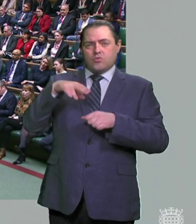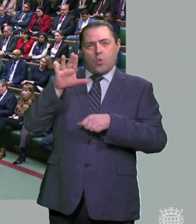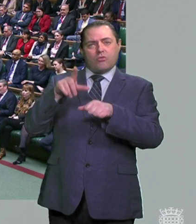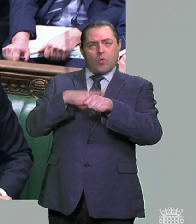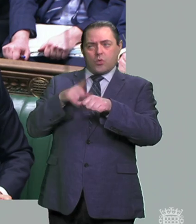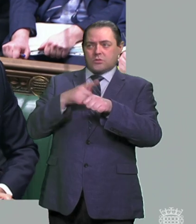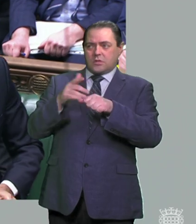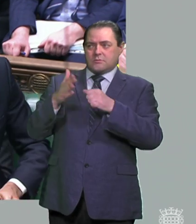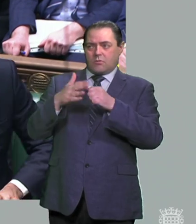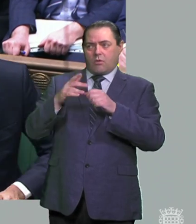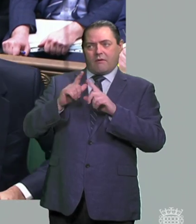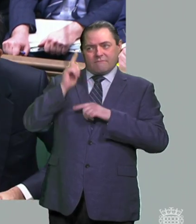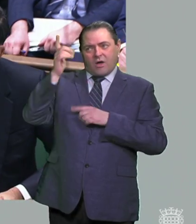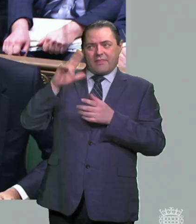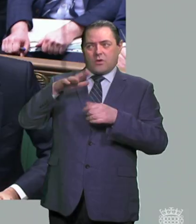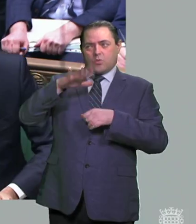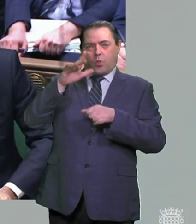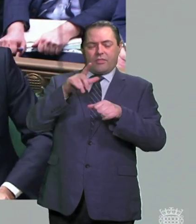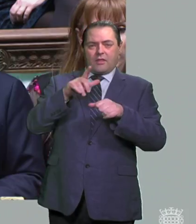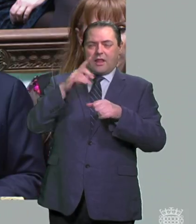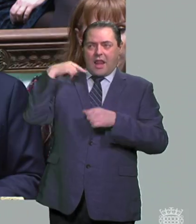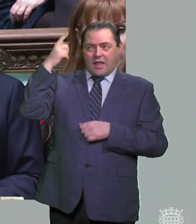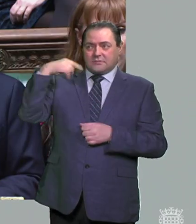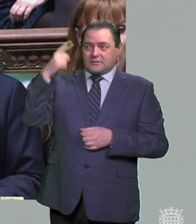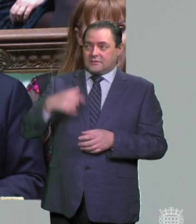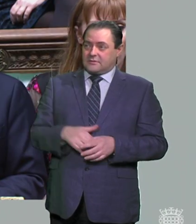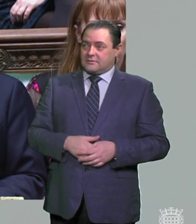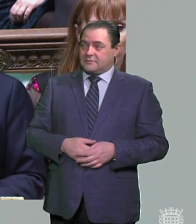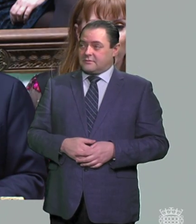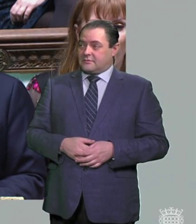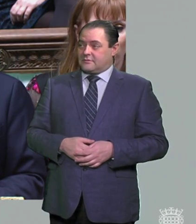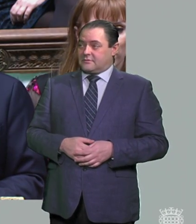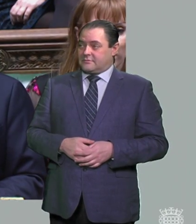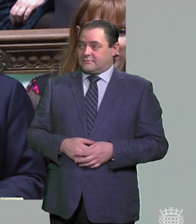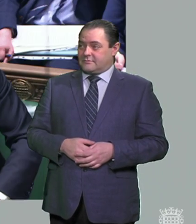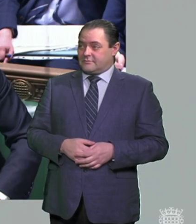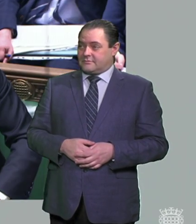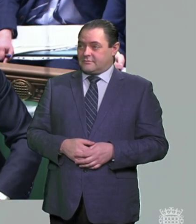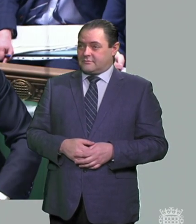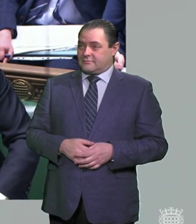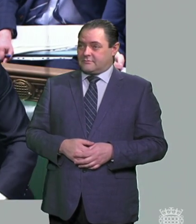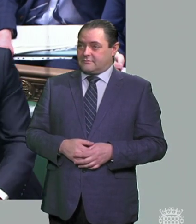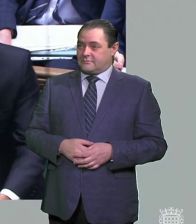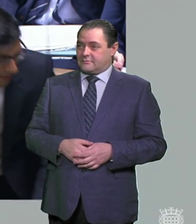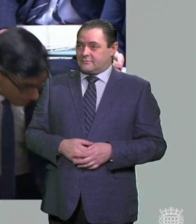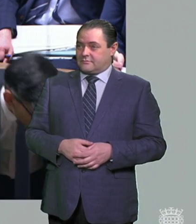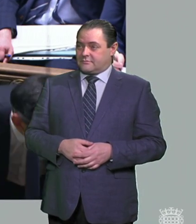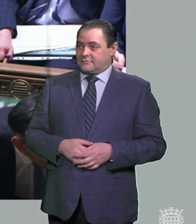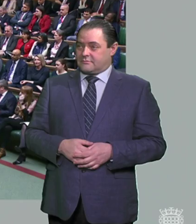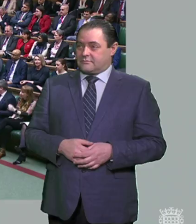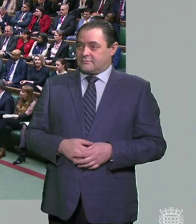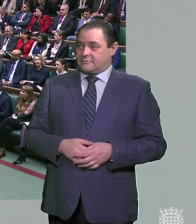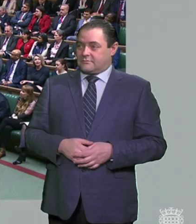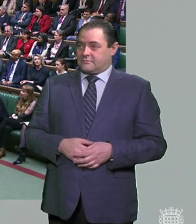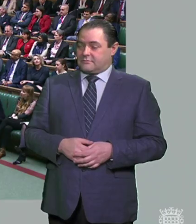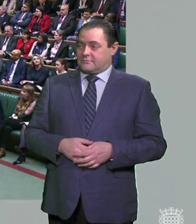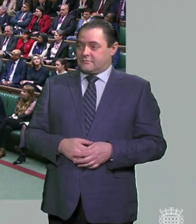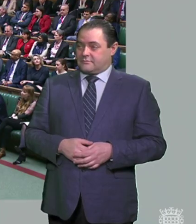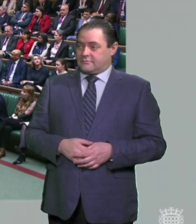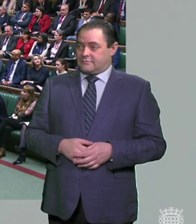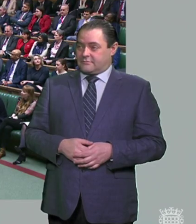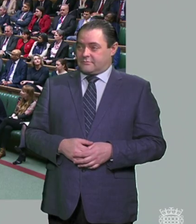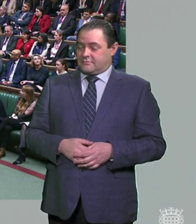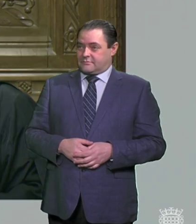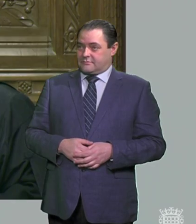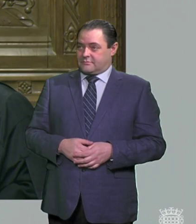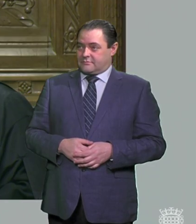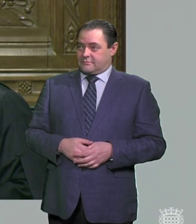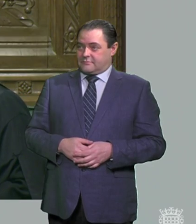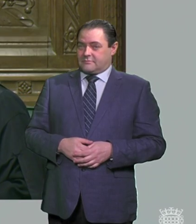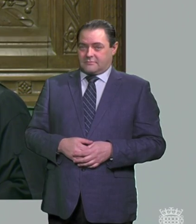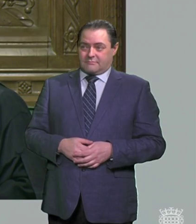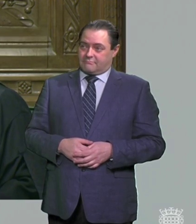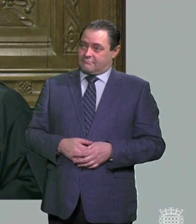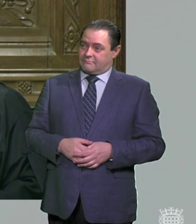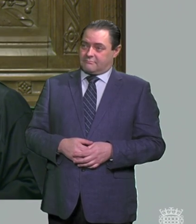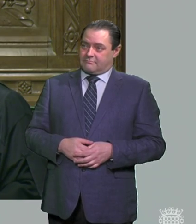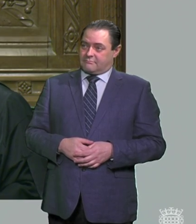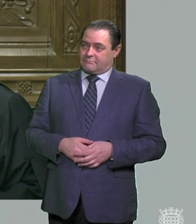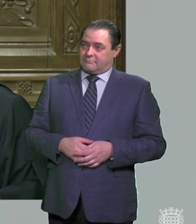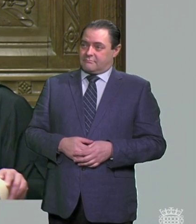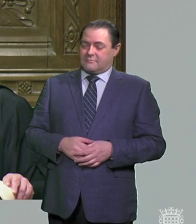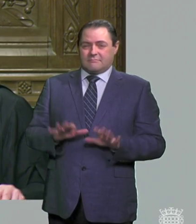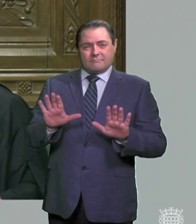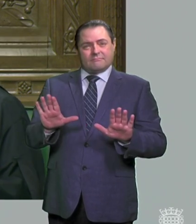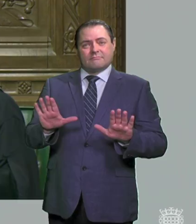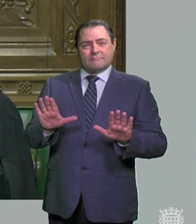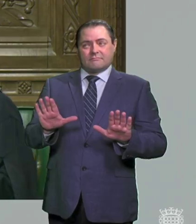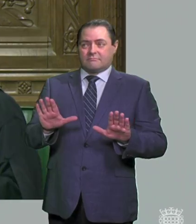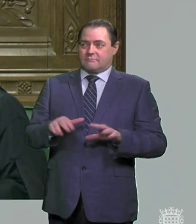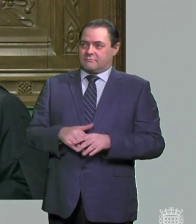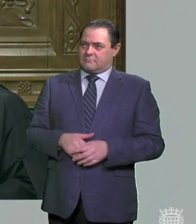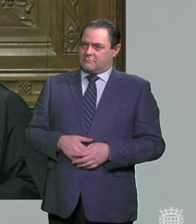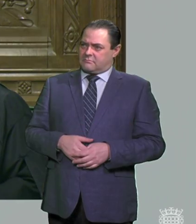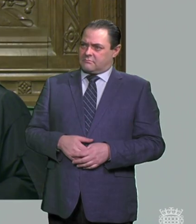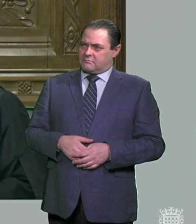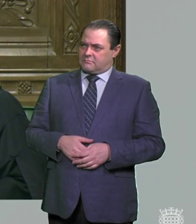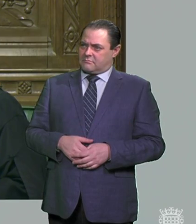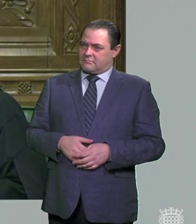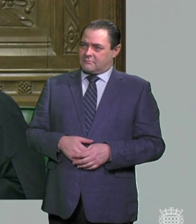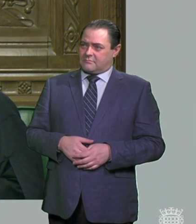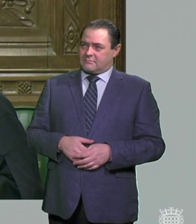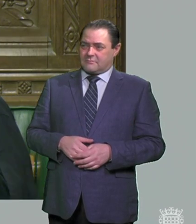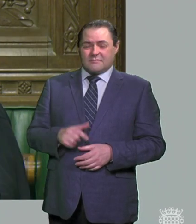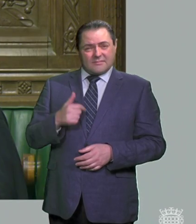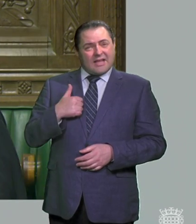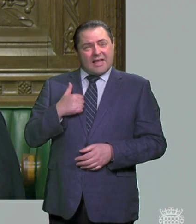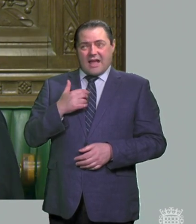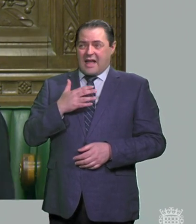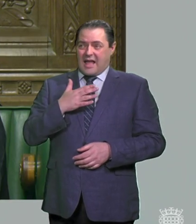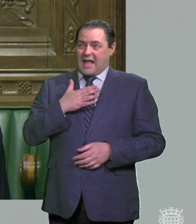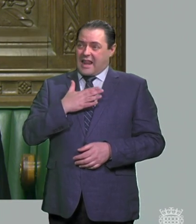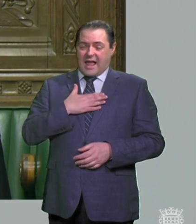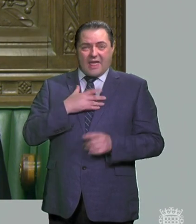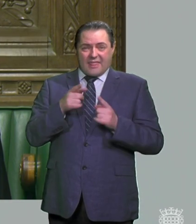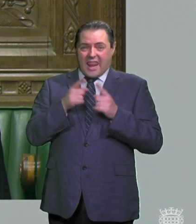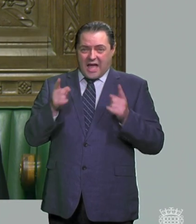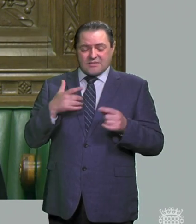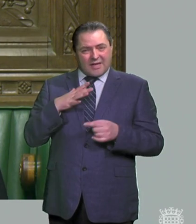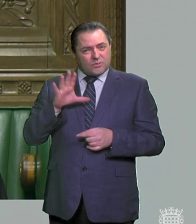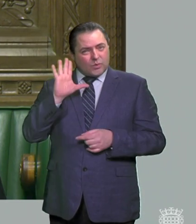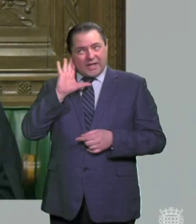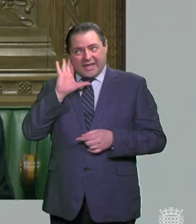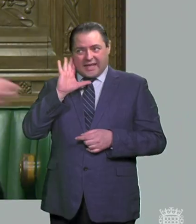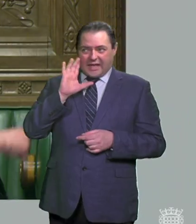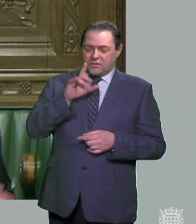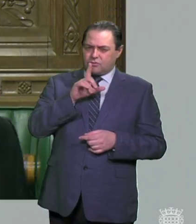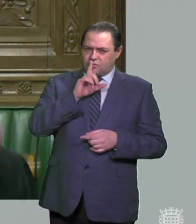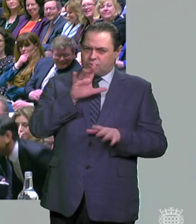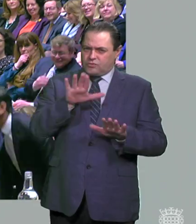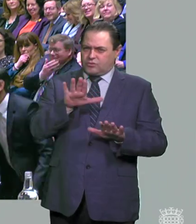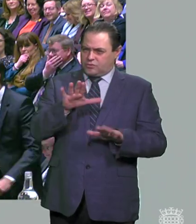Order. I like the lines as well, but I would prefer to hear them rather than the jeering.